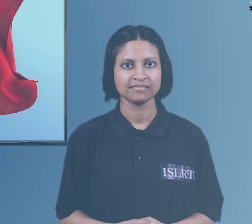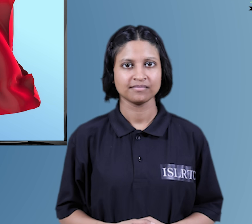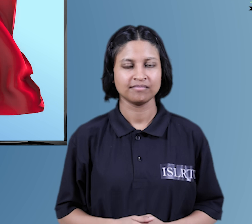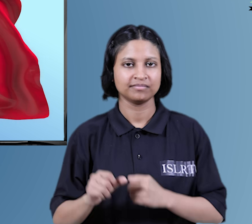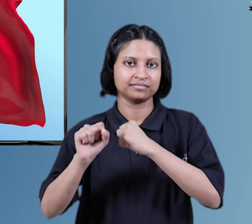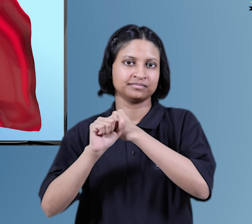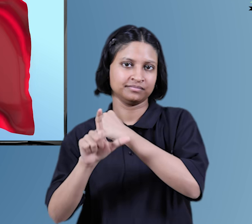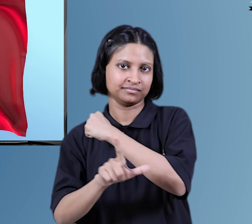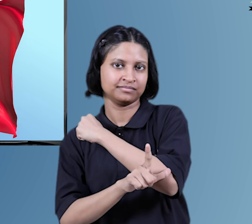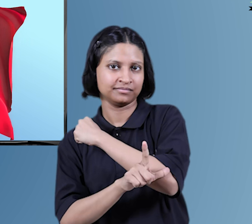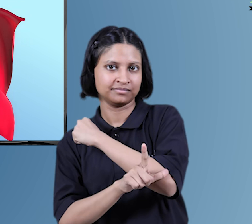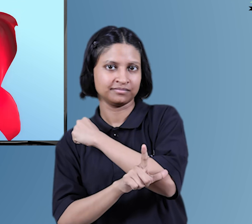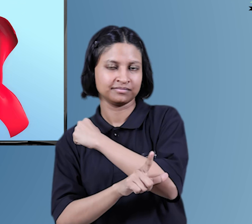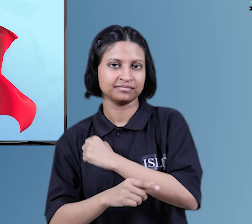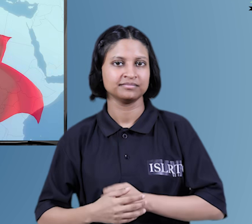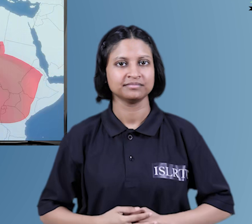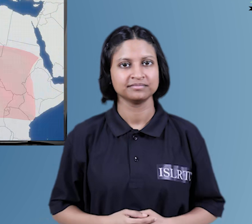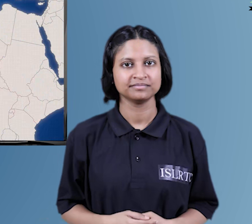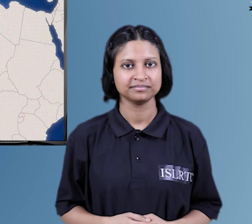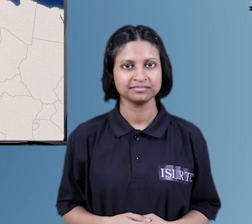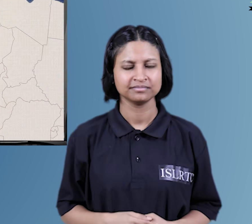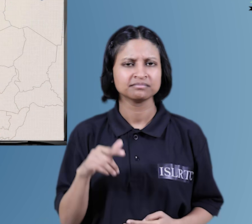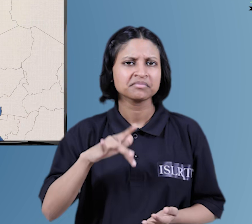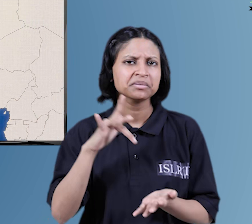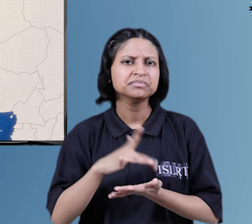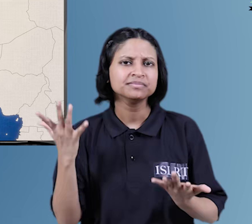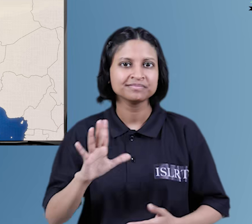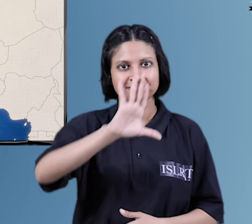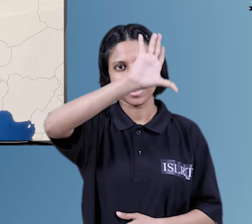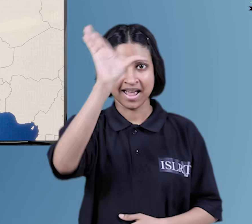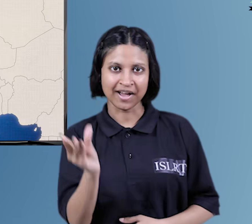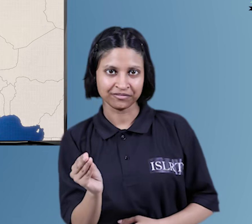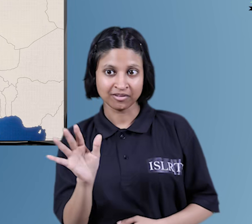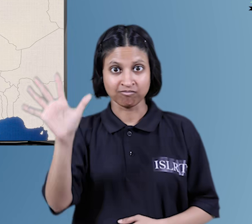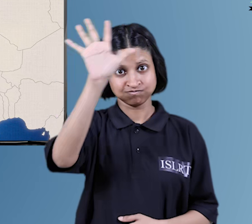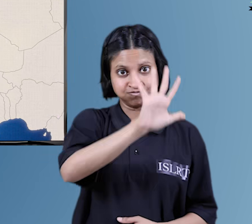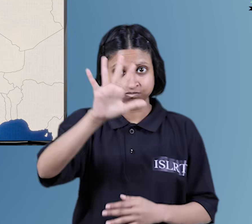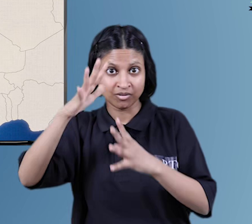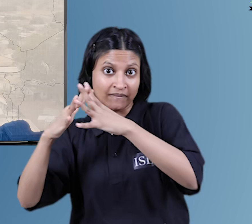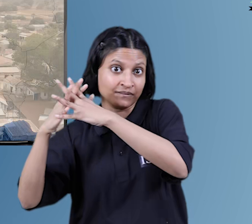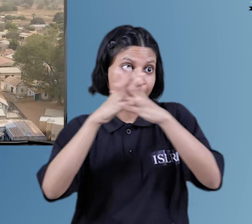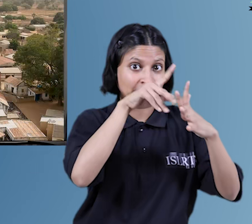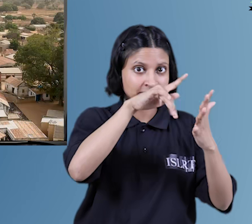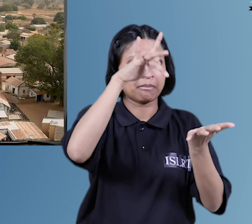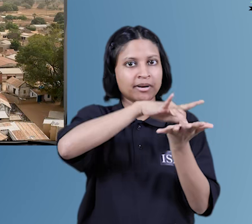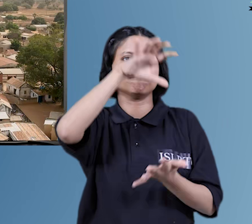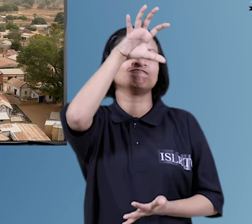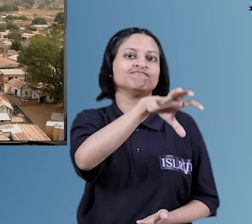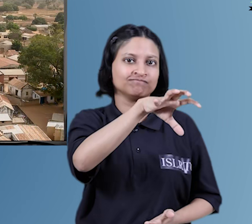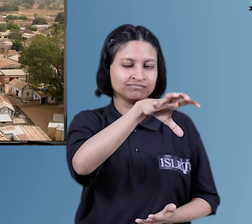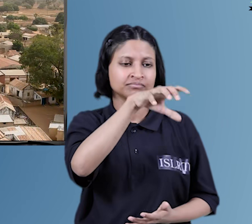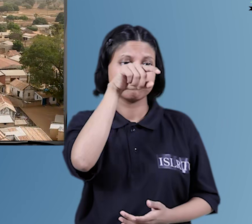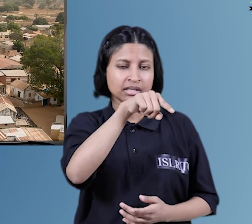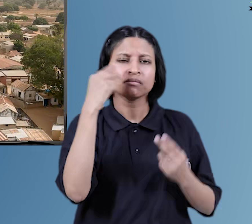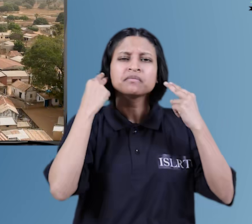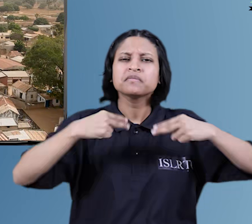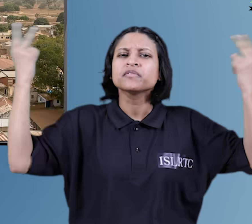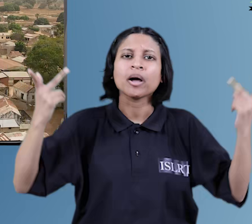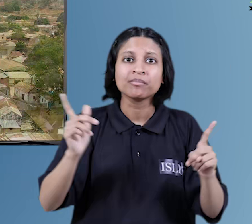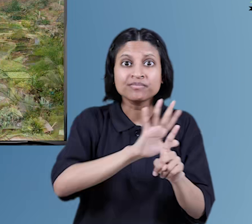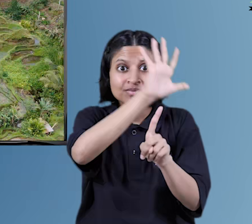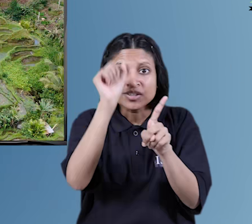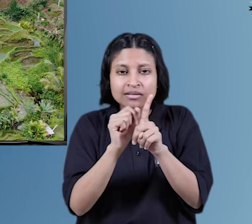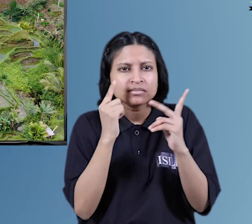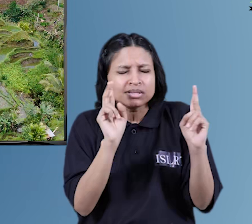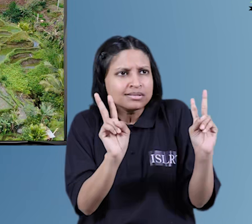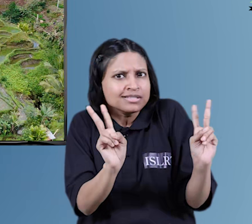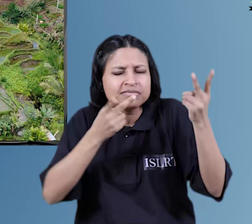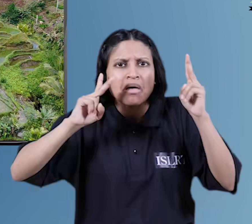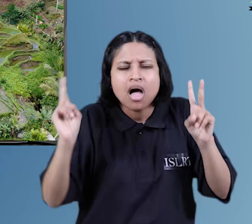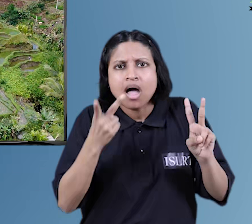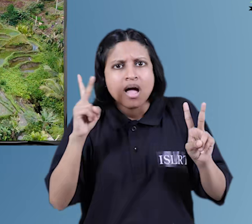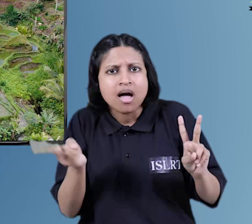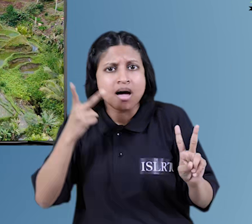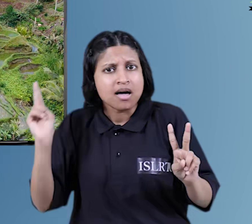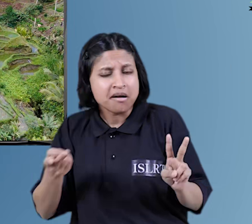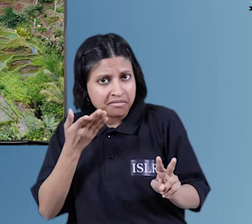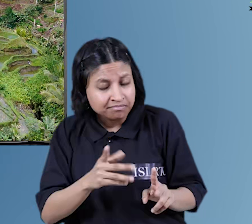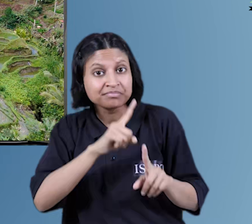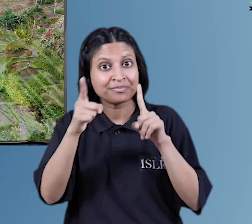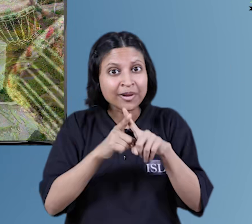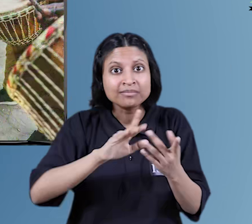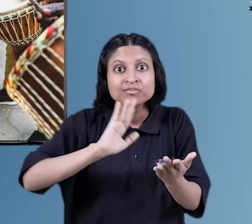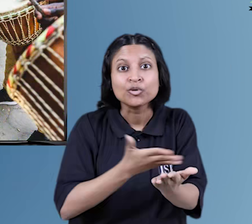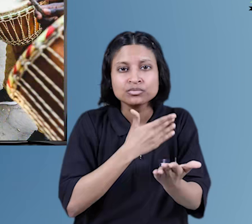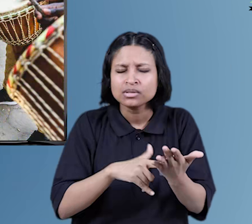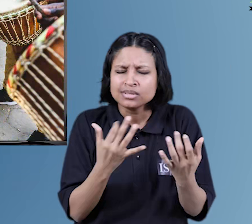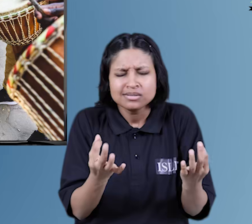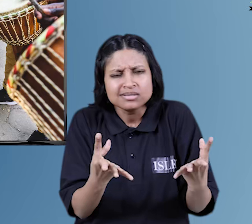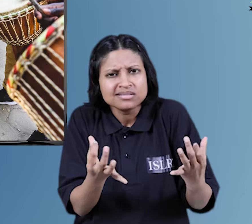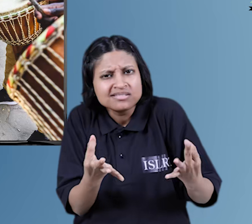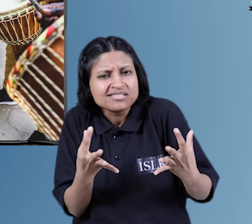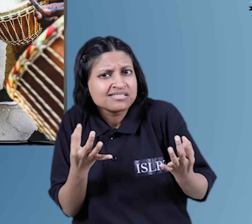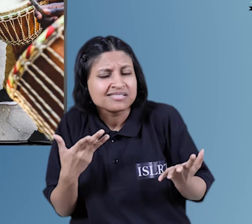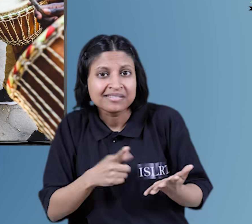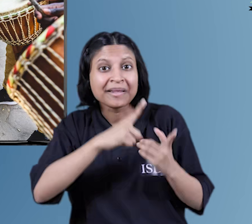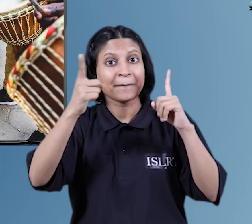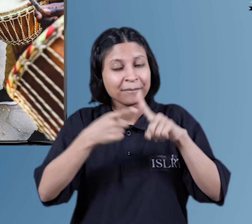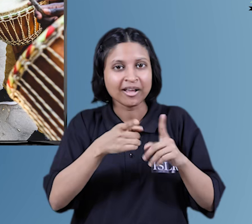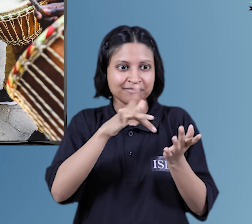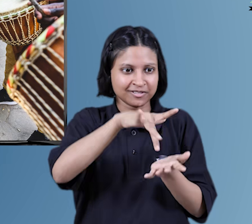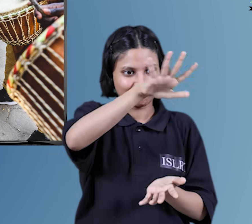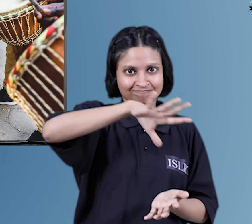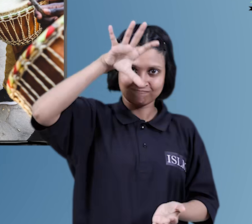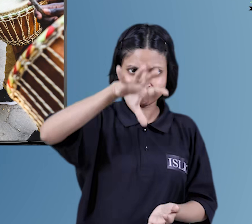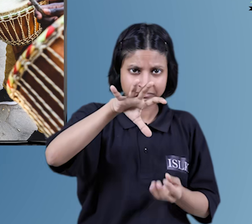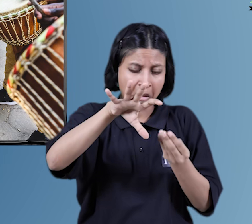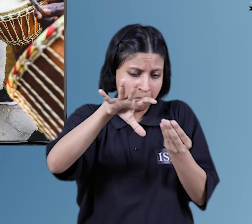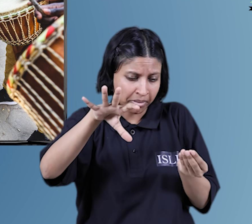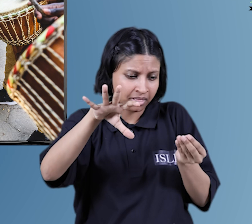Senegal A West African country which is known for its vibrant culture, Music,